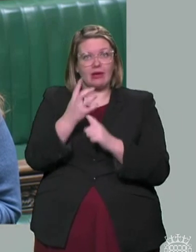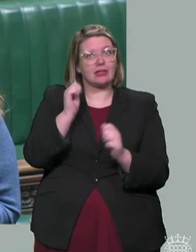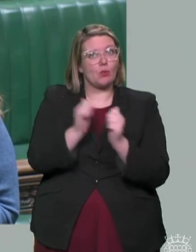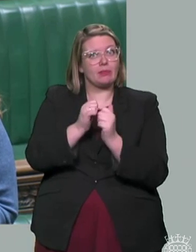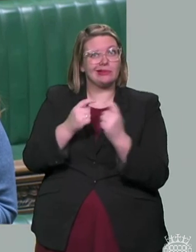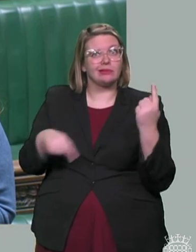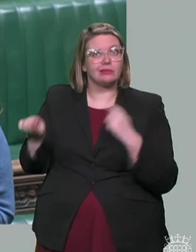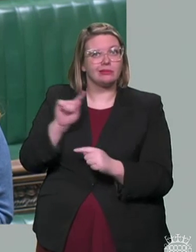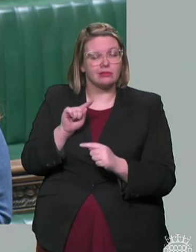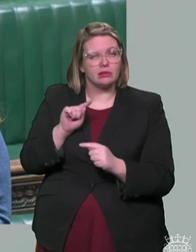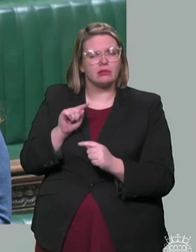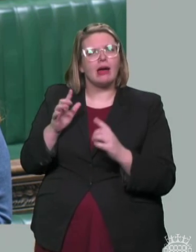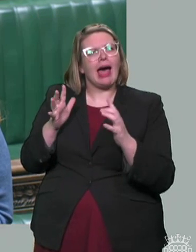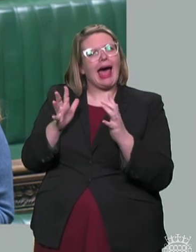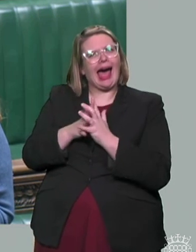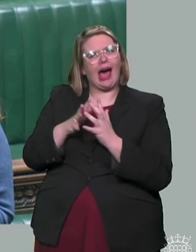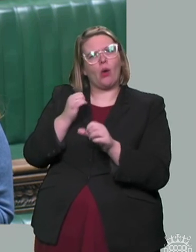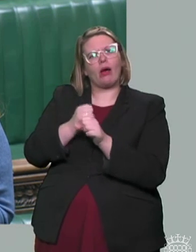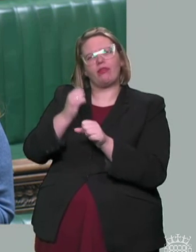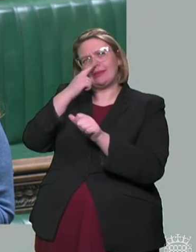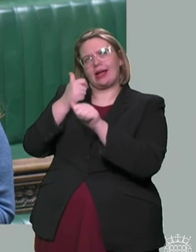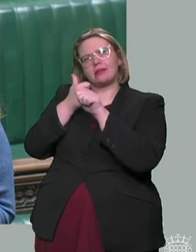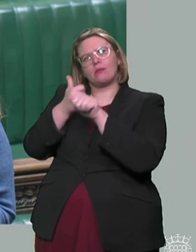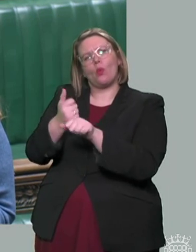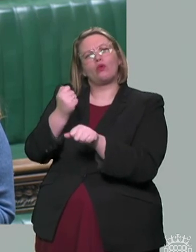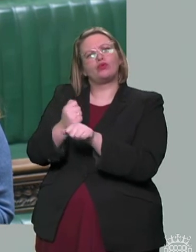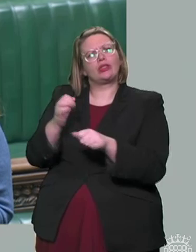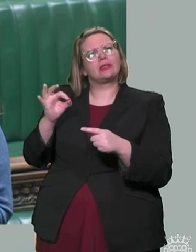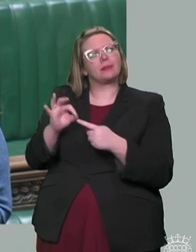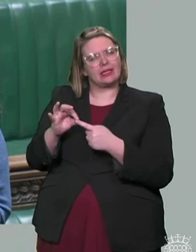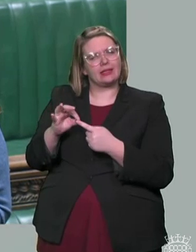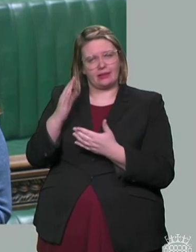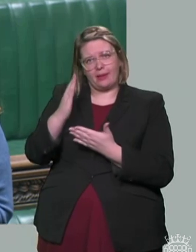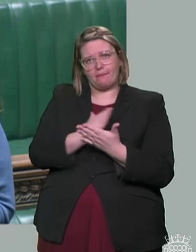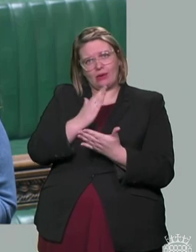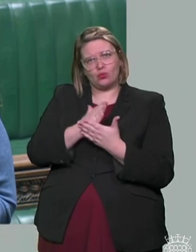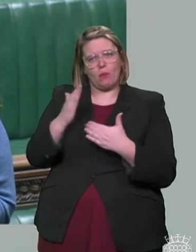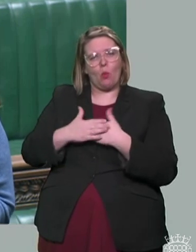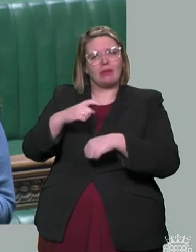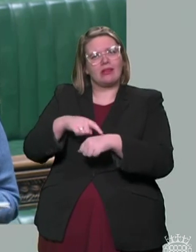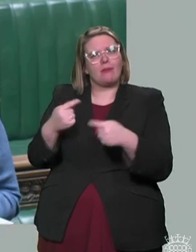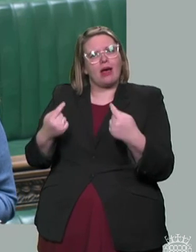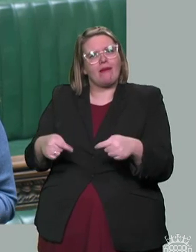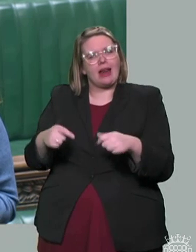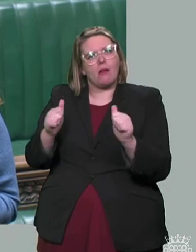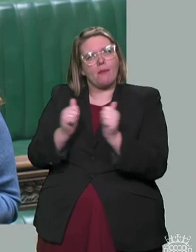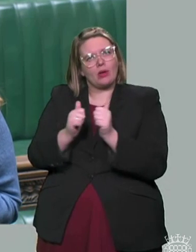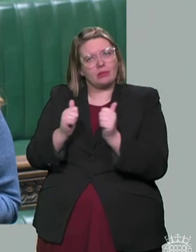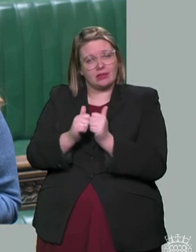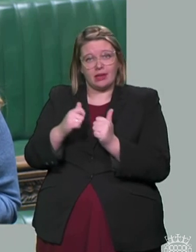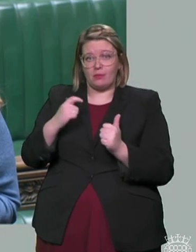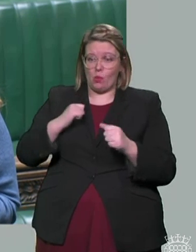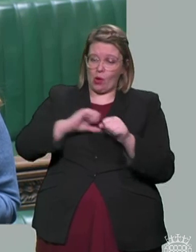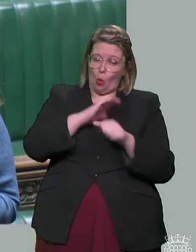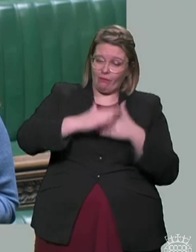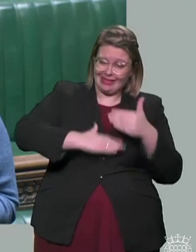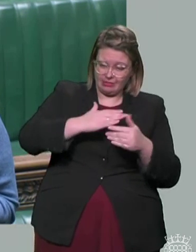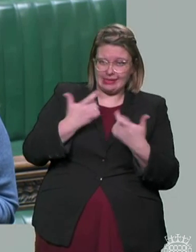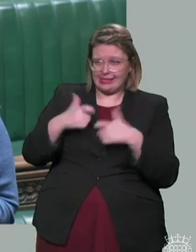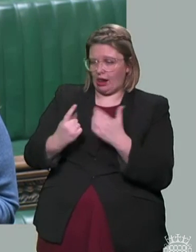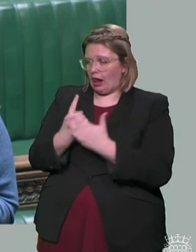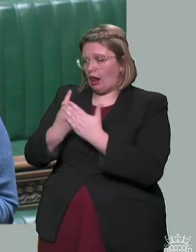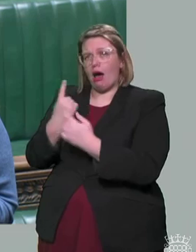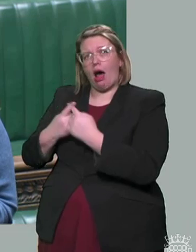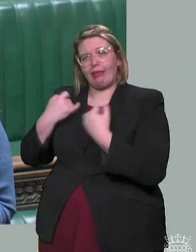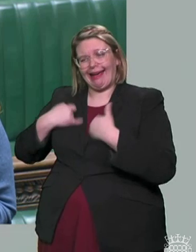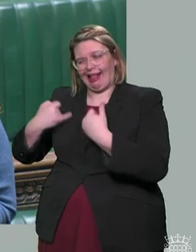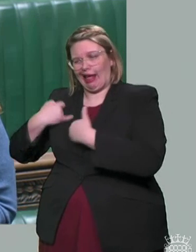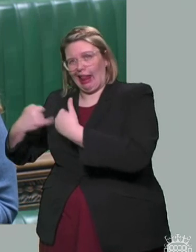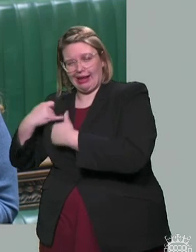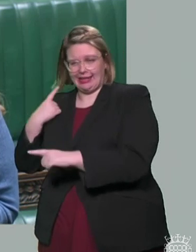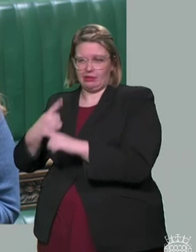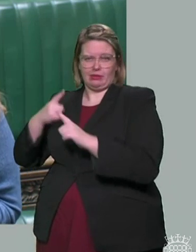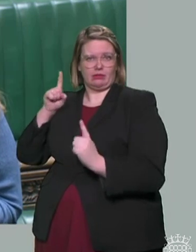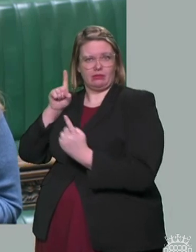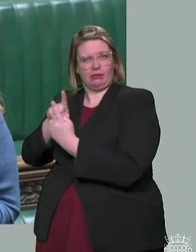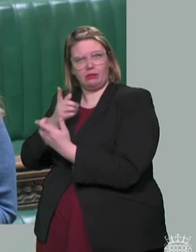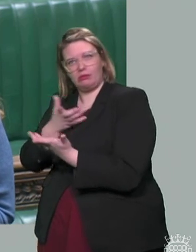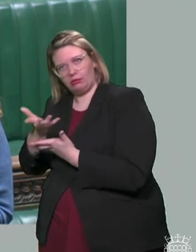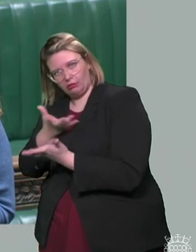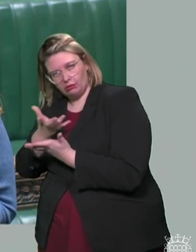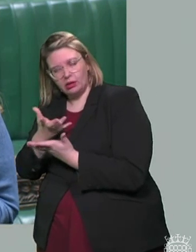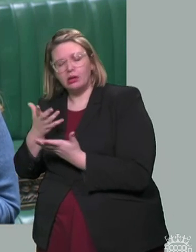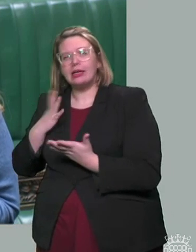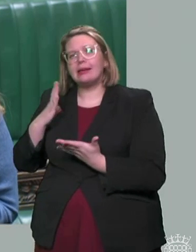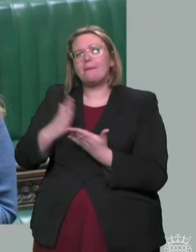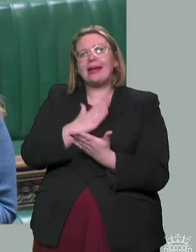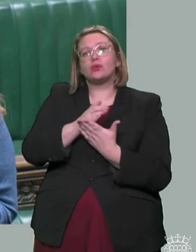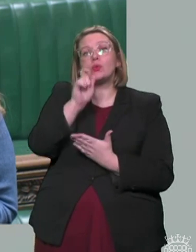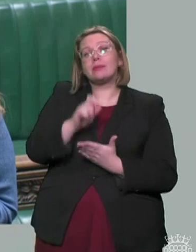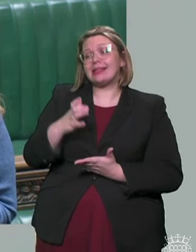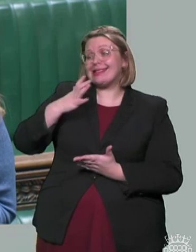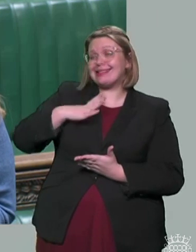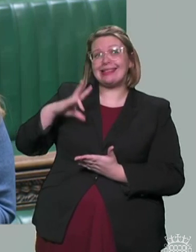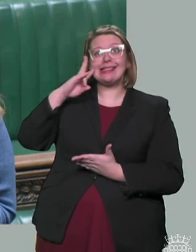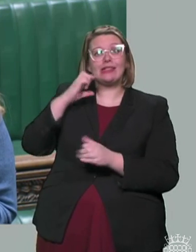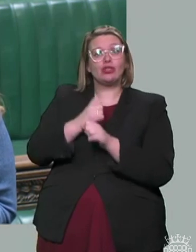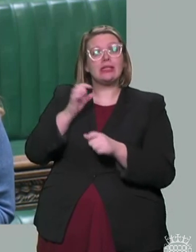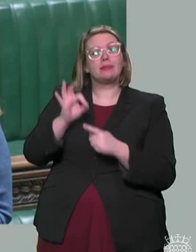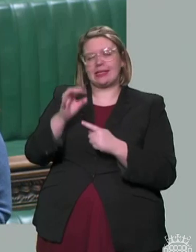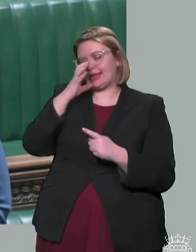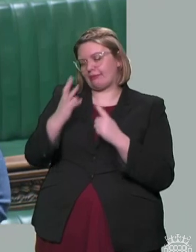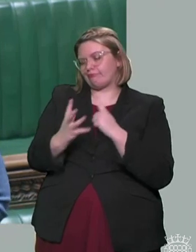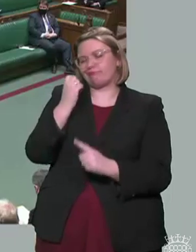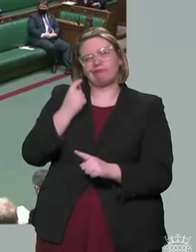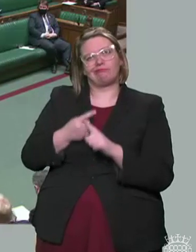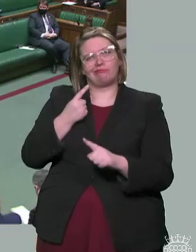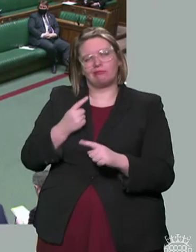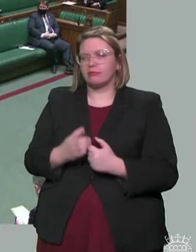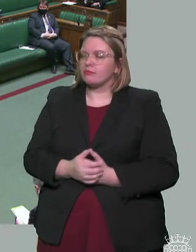What more can be done to support GPs to increase capacity, which is needed because other illnesses that must be seen at an early stage are continuing during the pandemic, and ensure that everyone who needs to see a GP is able to do so timeously and safely?